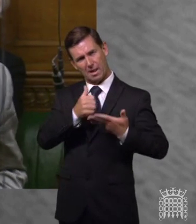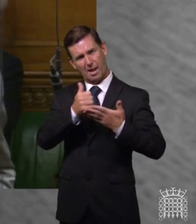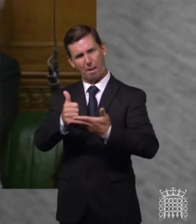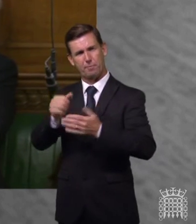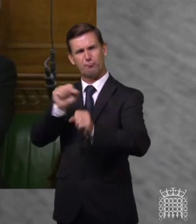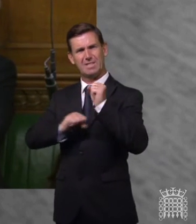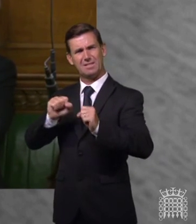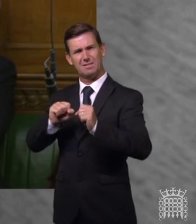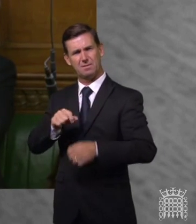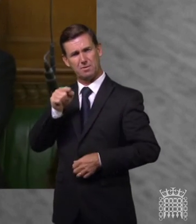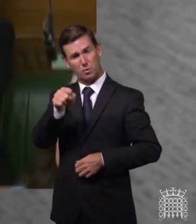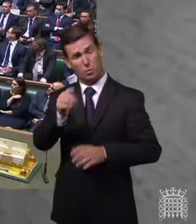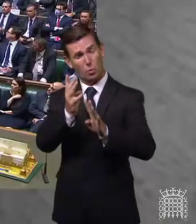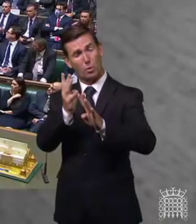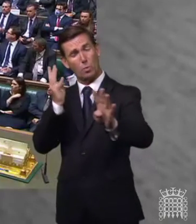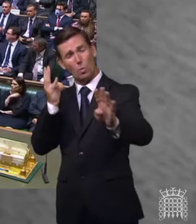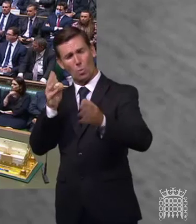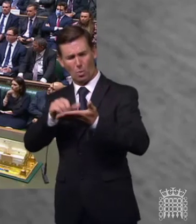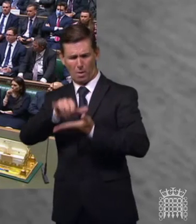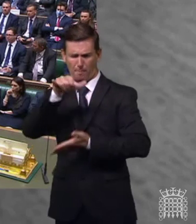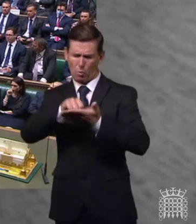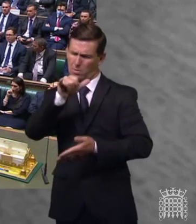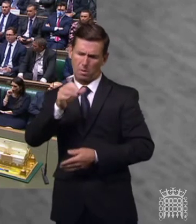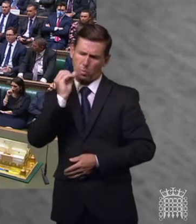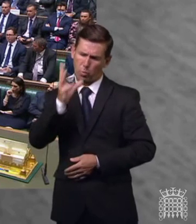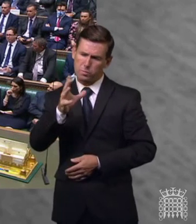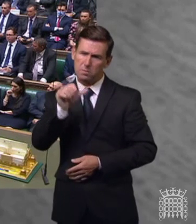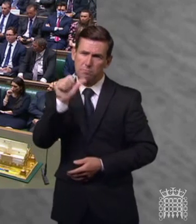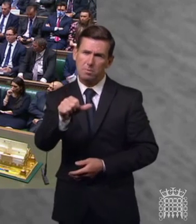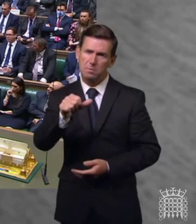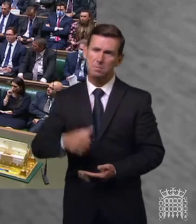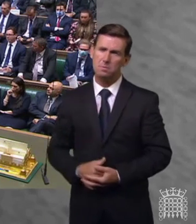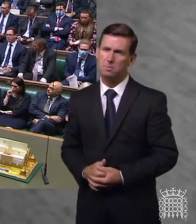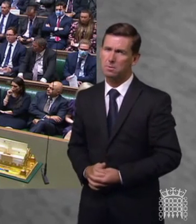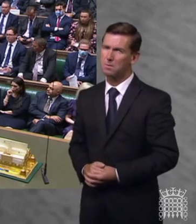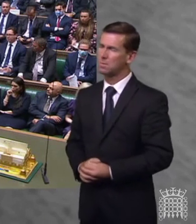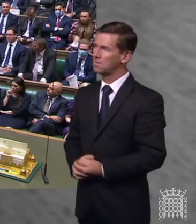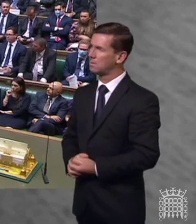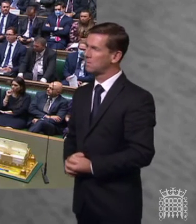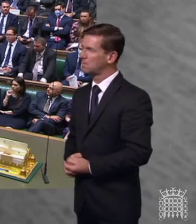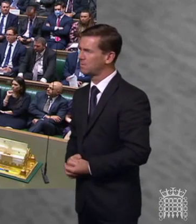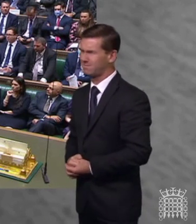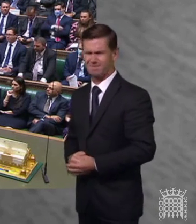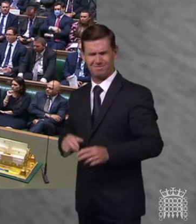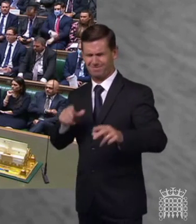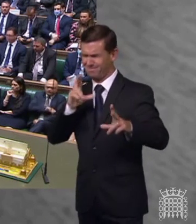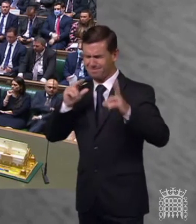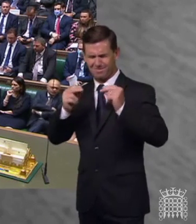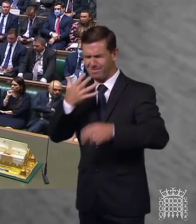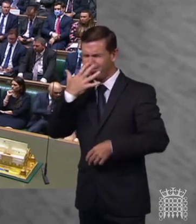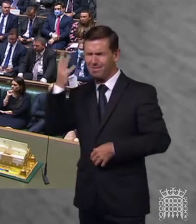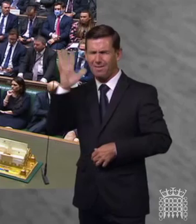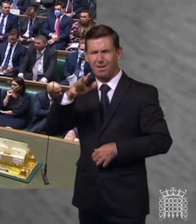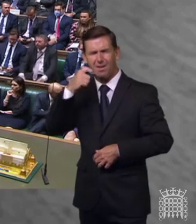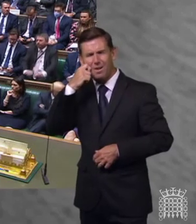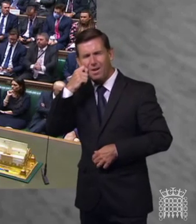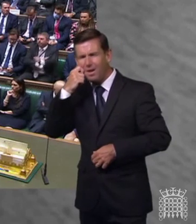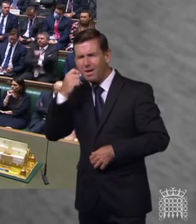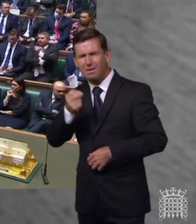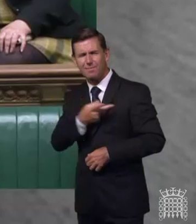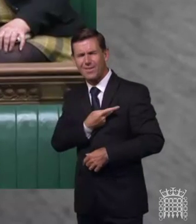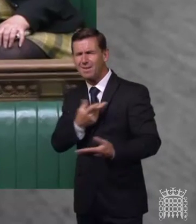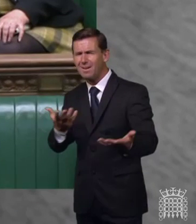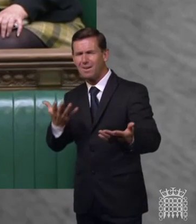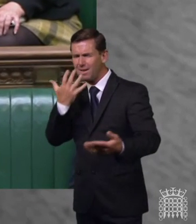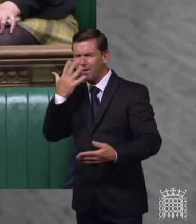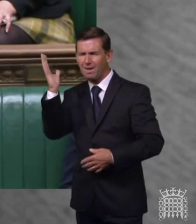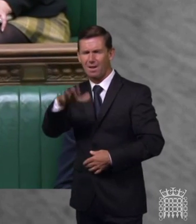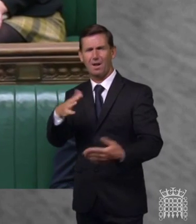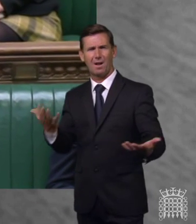He would not be queuing at the airport, would he?